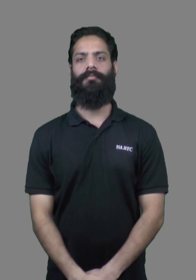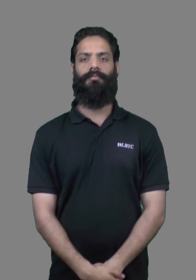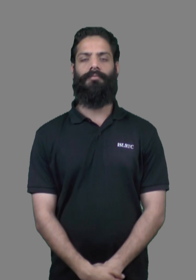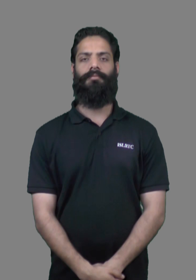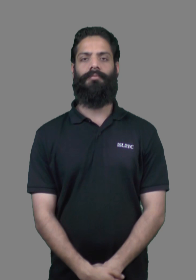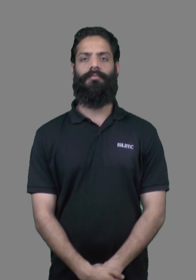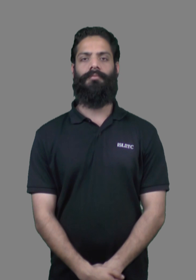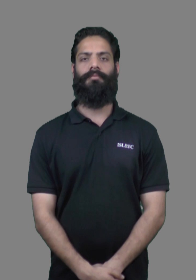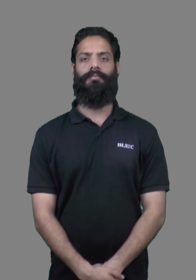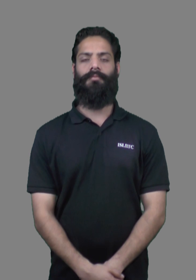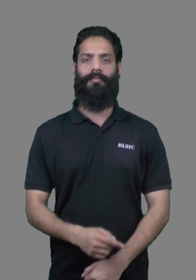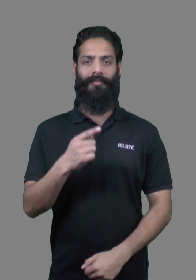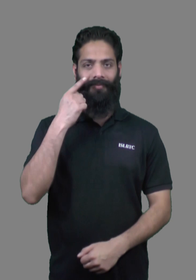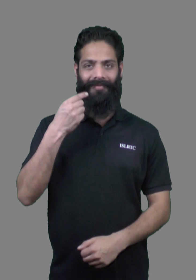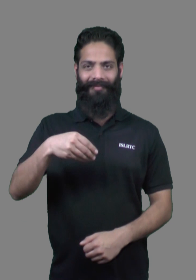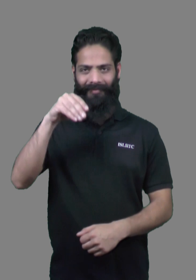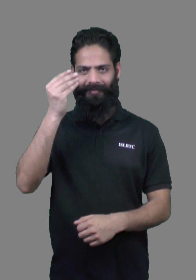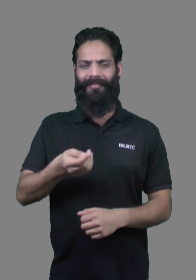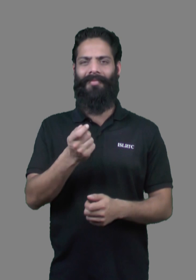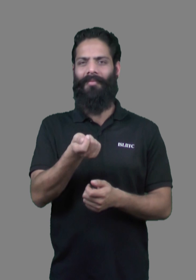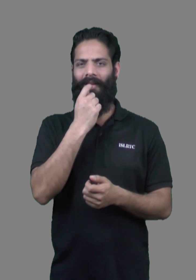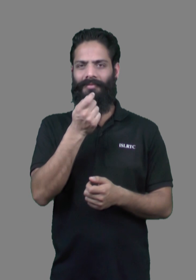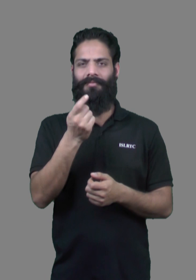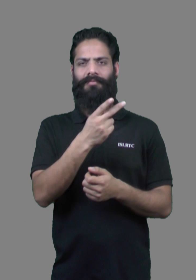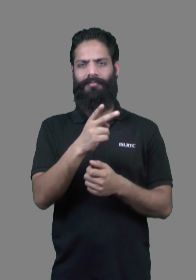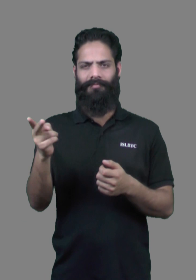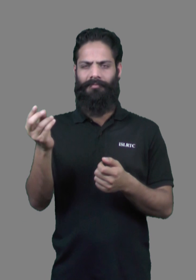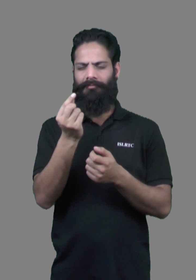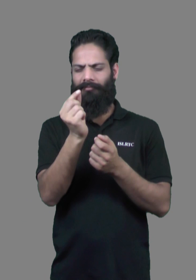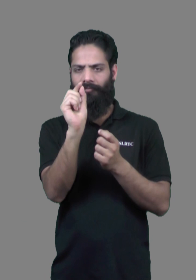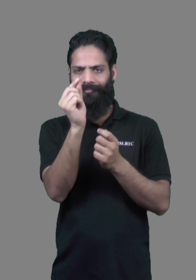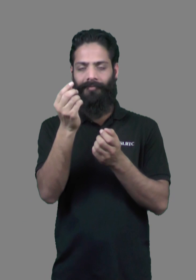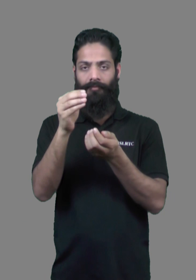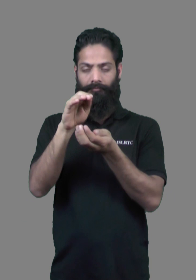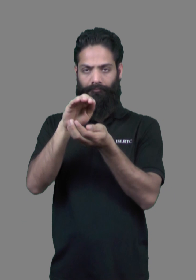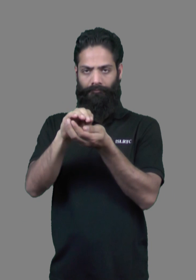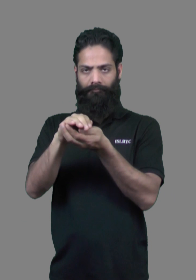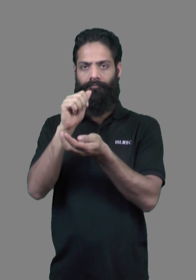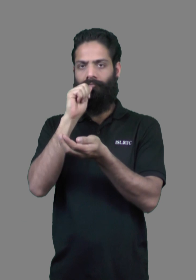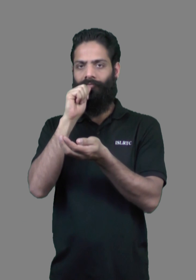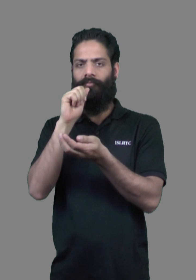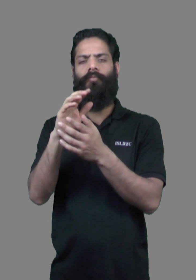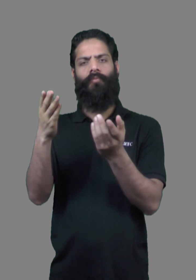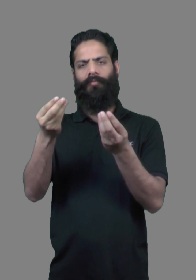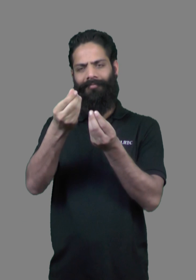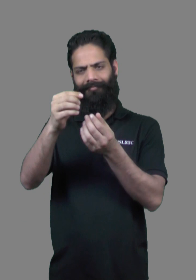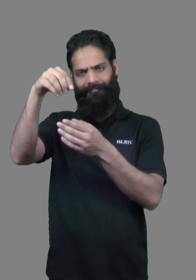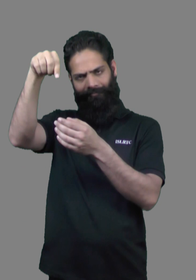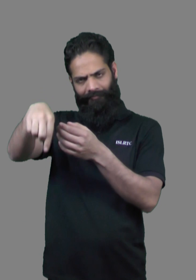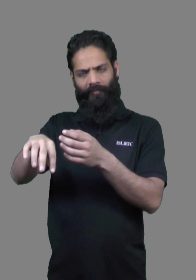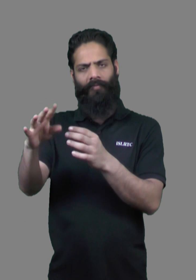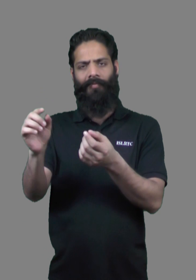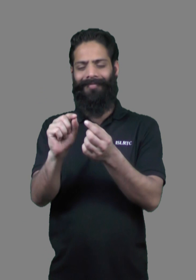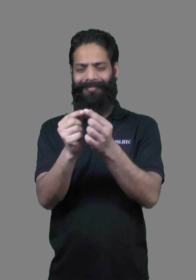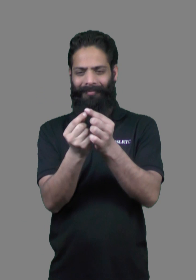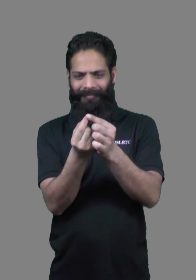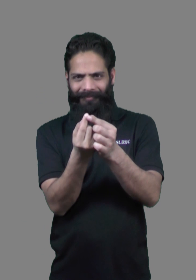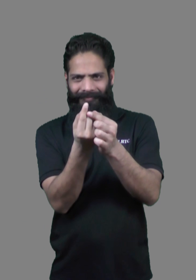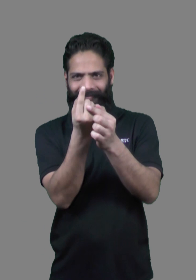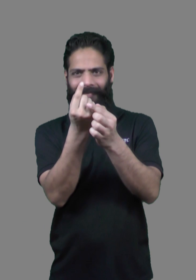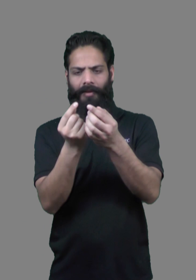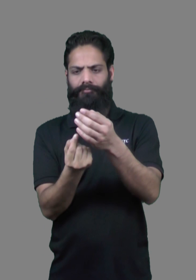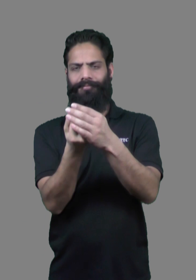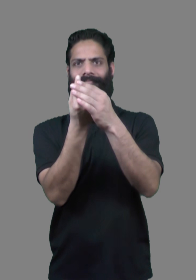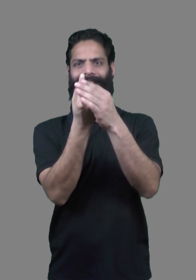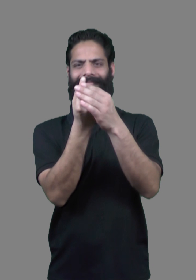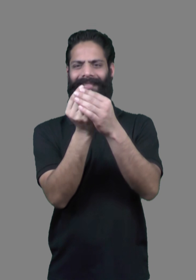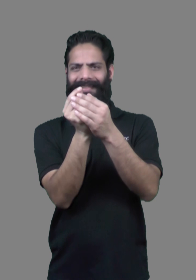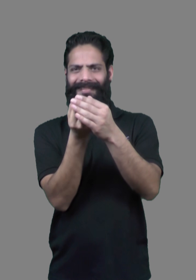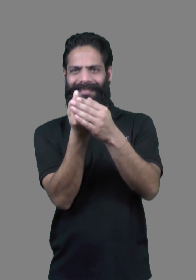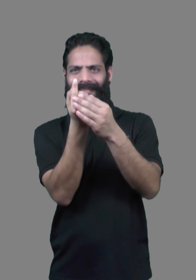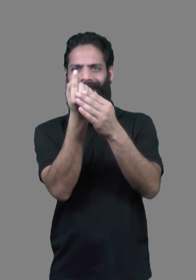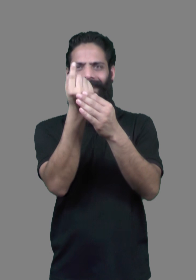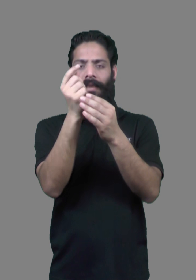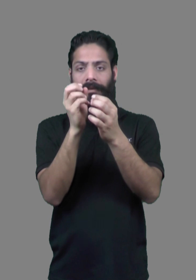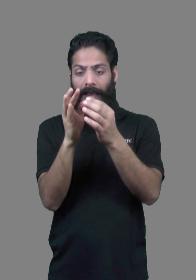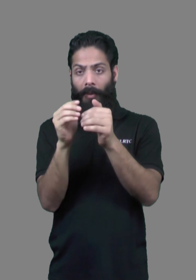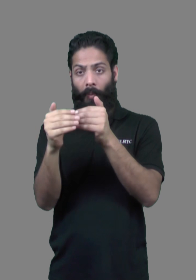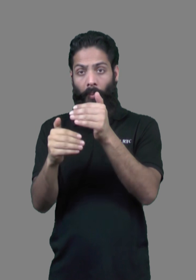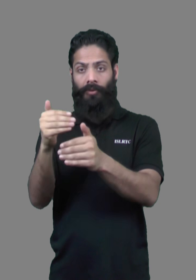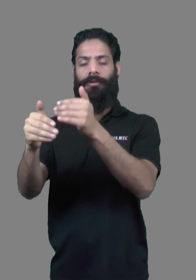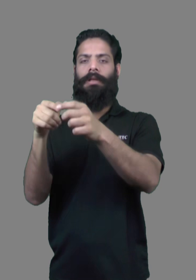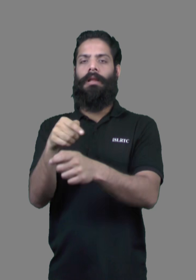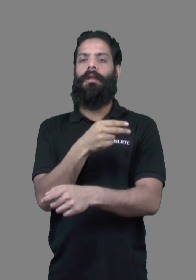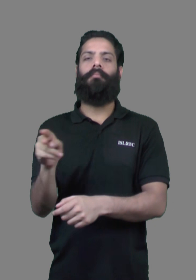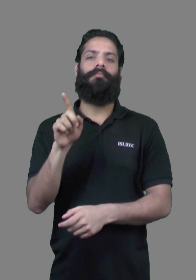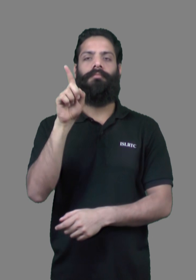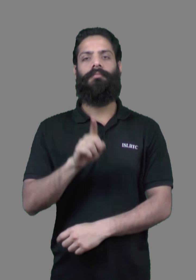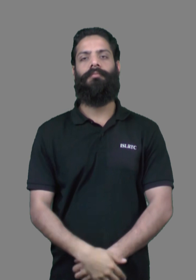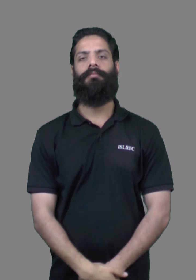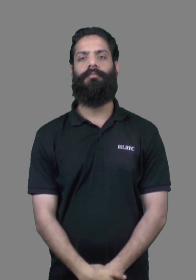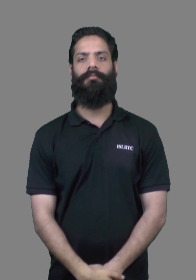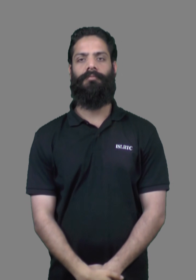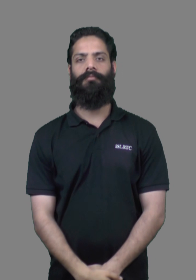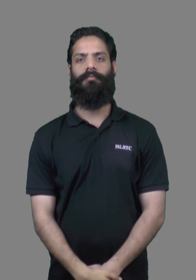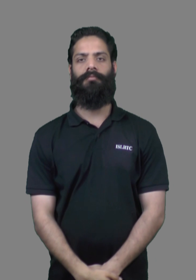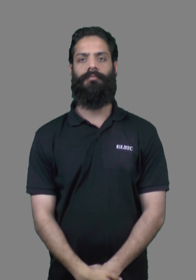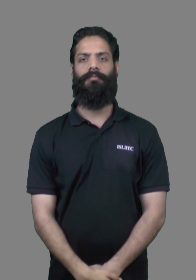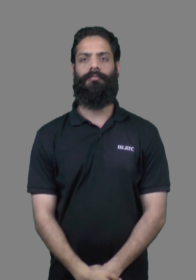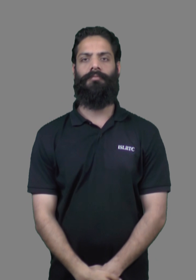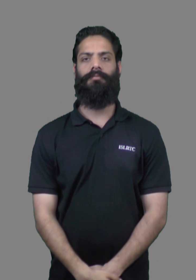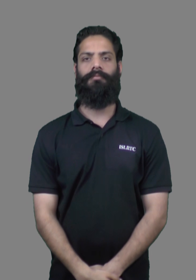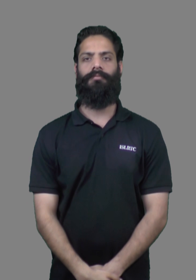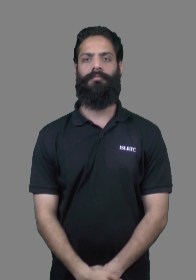Sprouts Sprouting